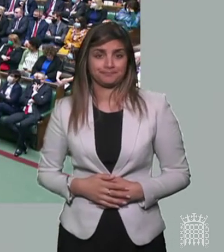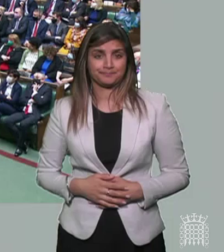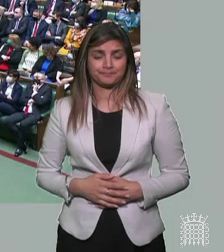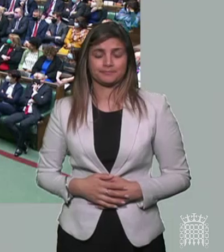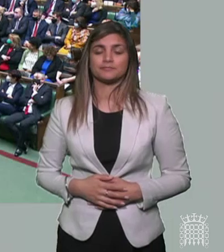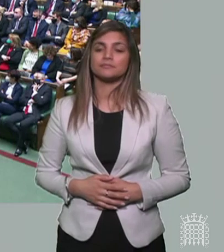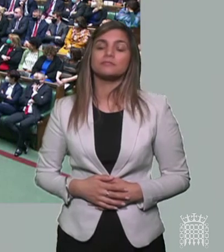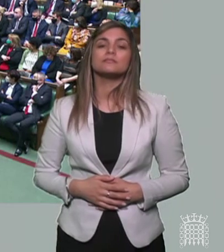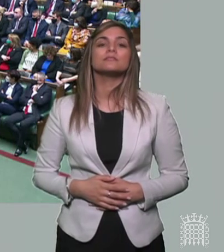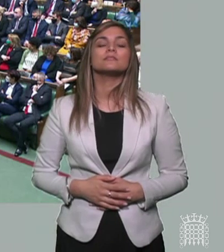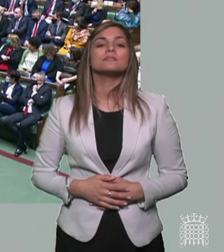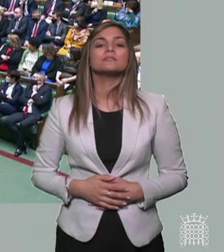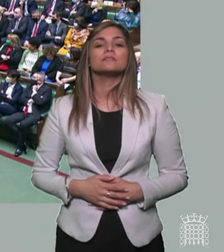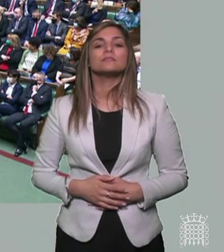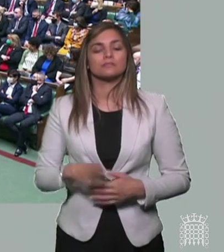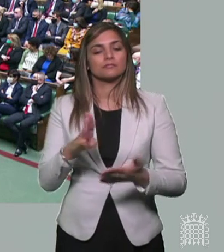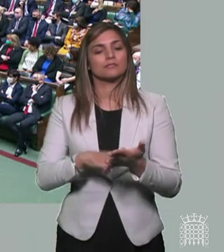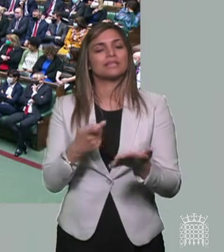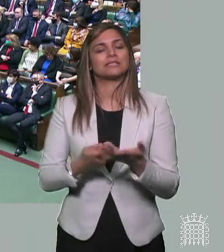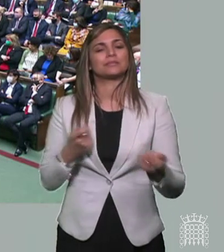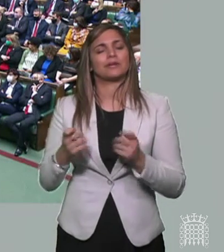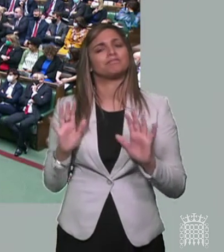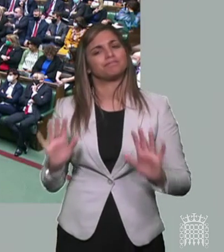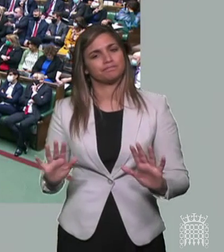That would be inadvertently misleading the House.